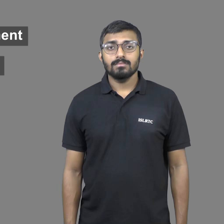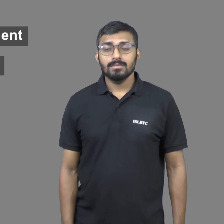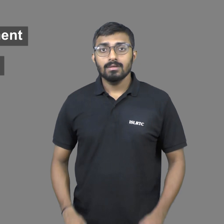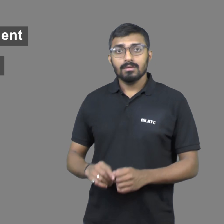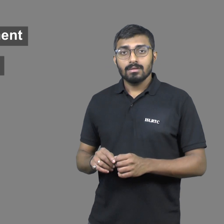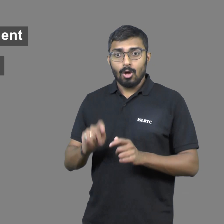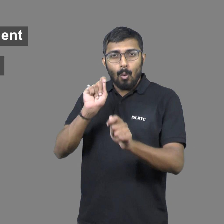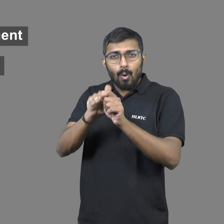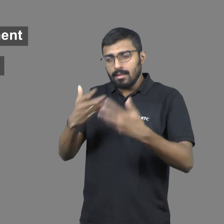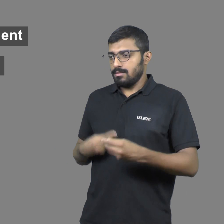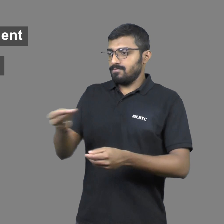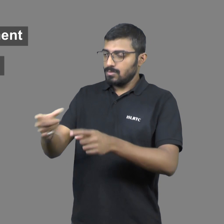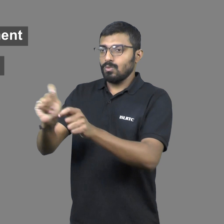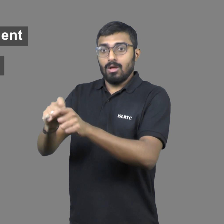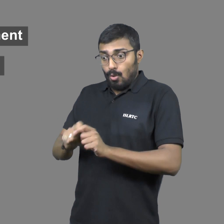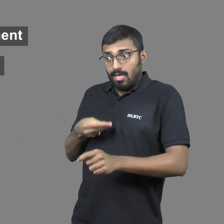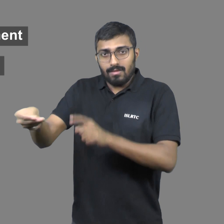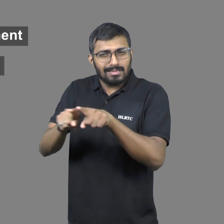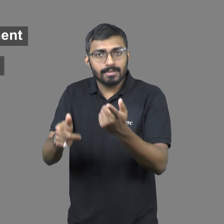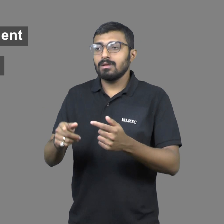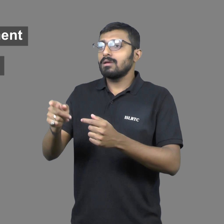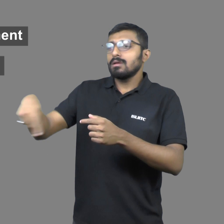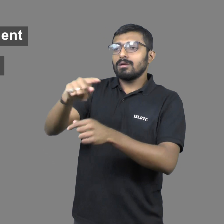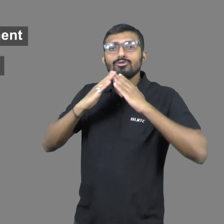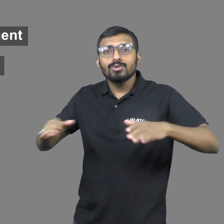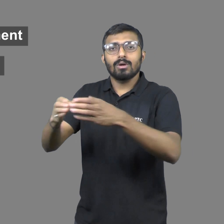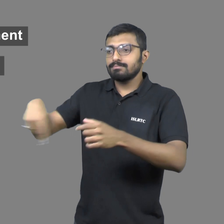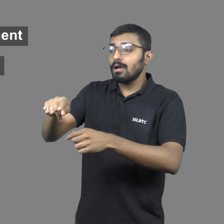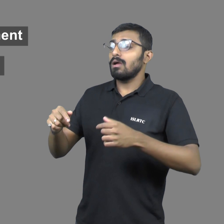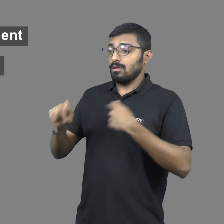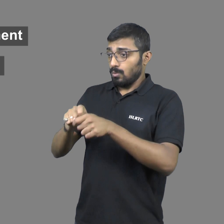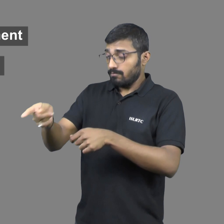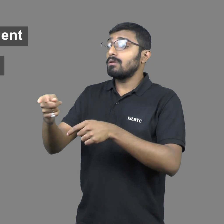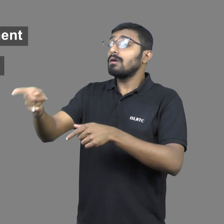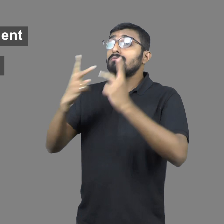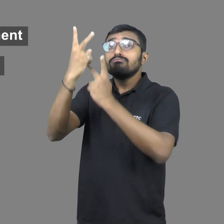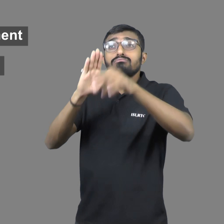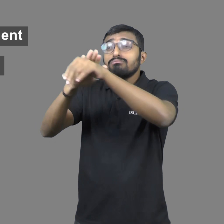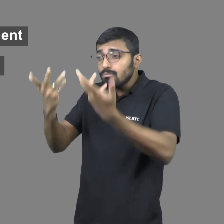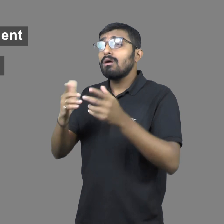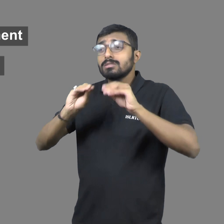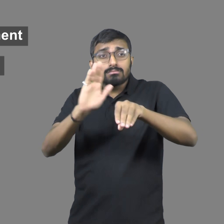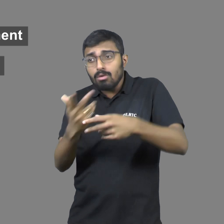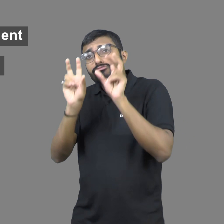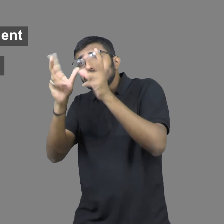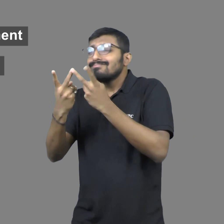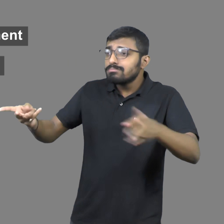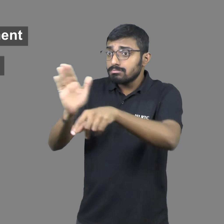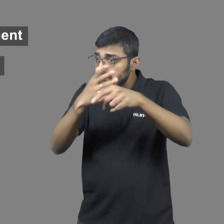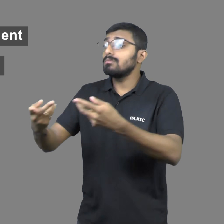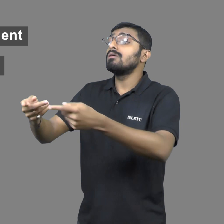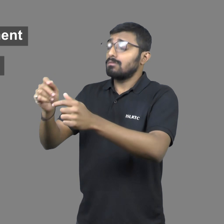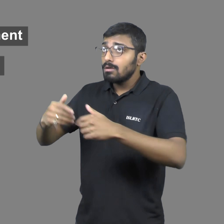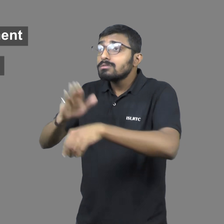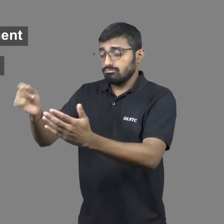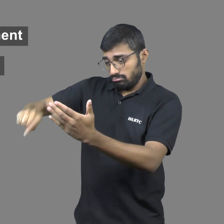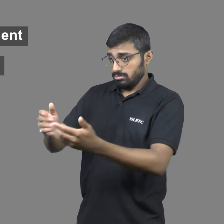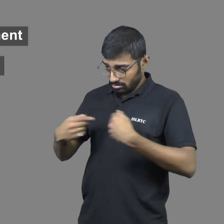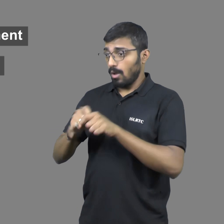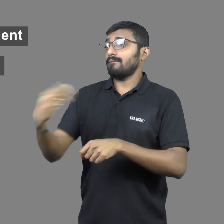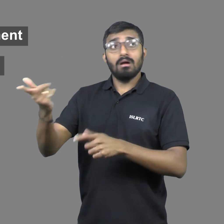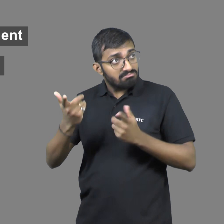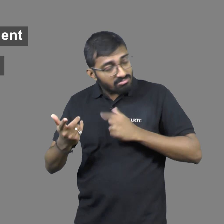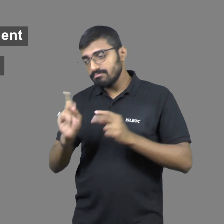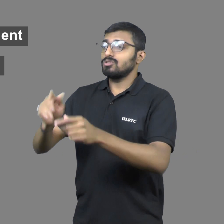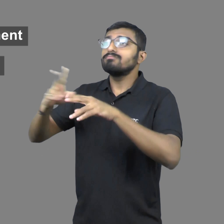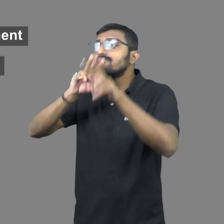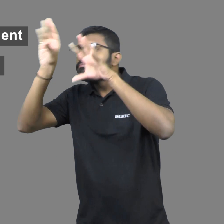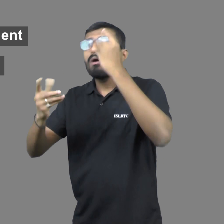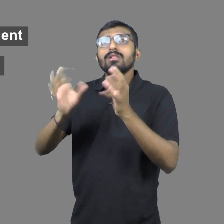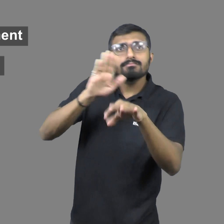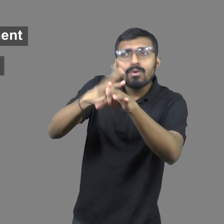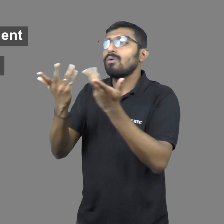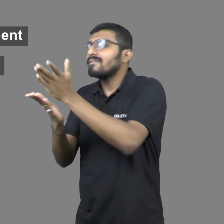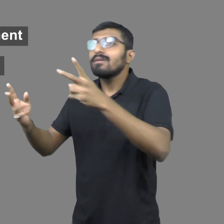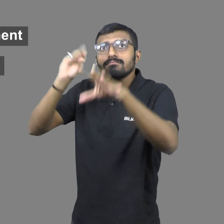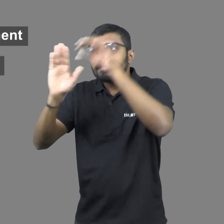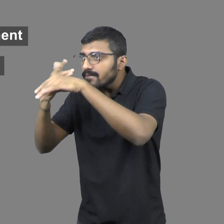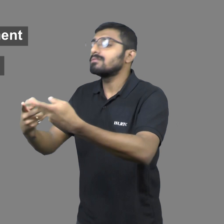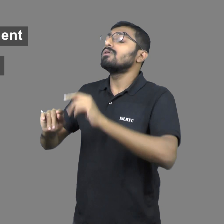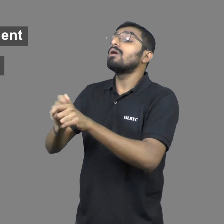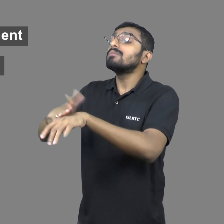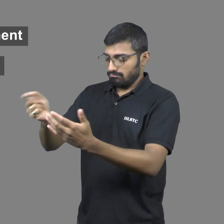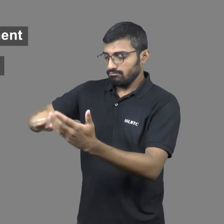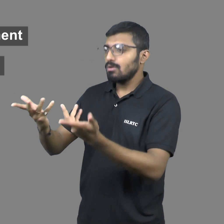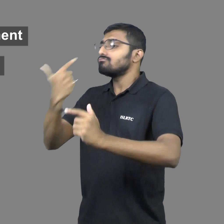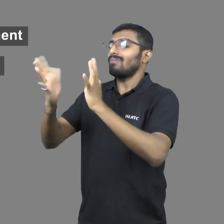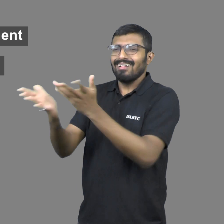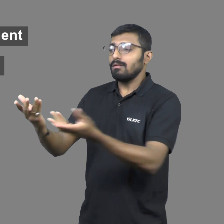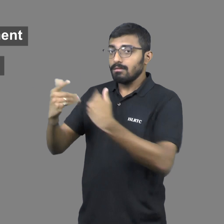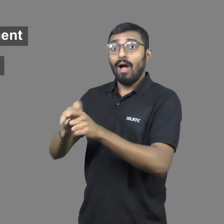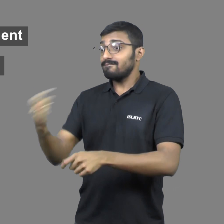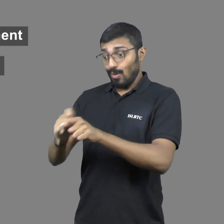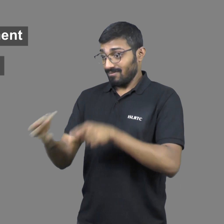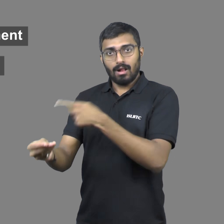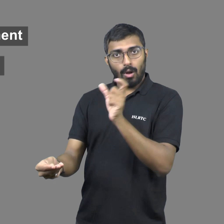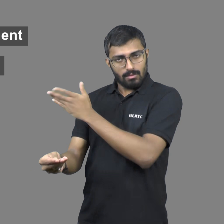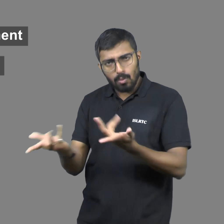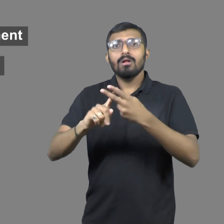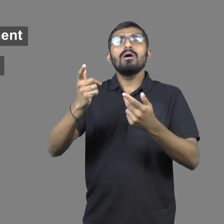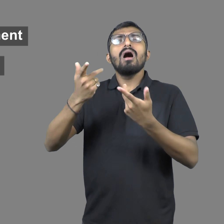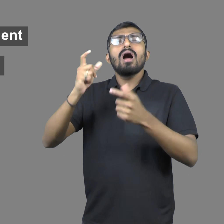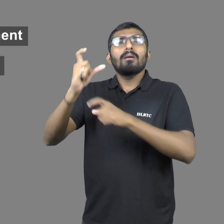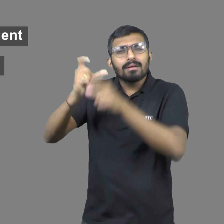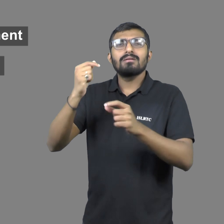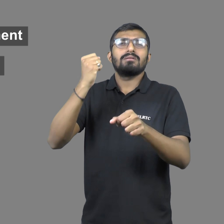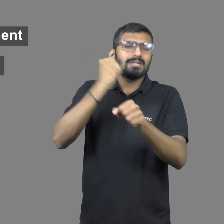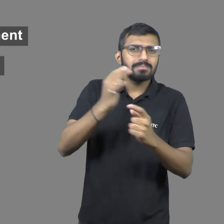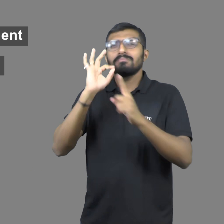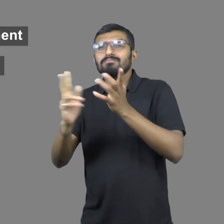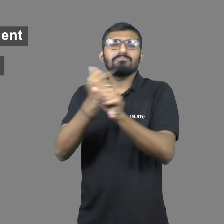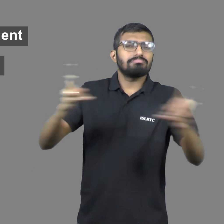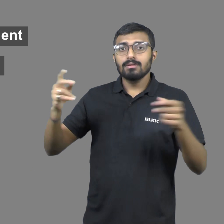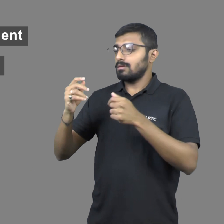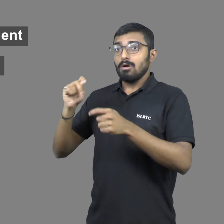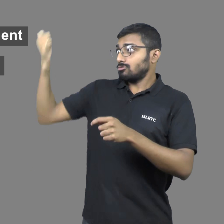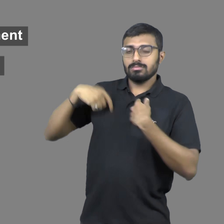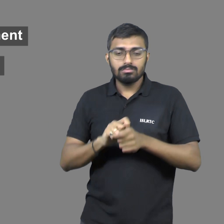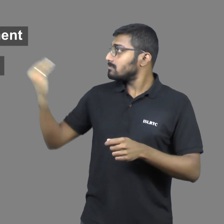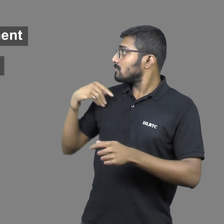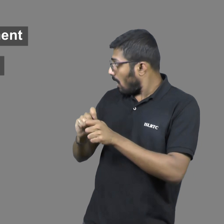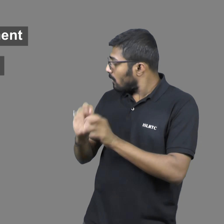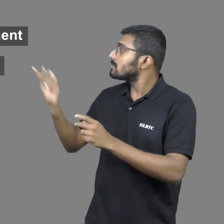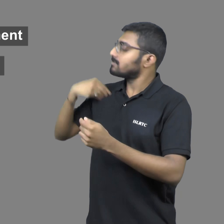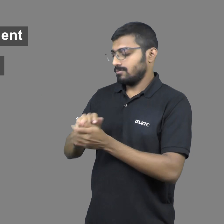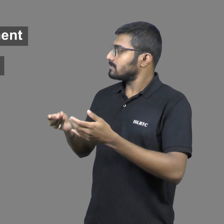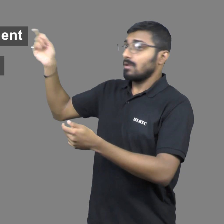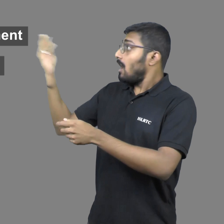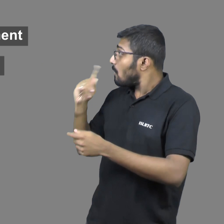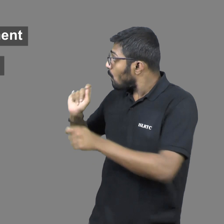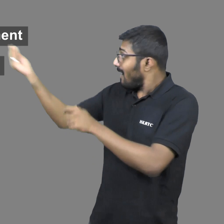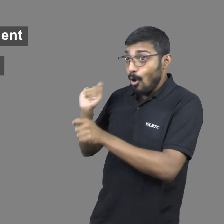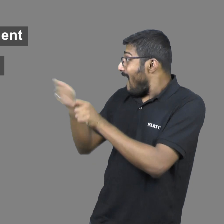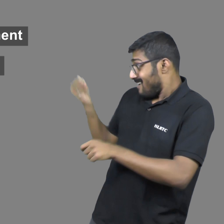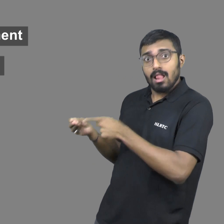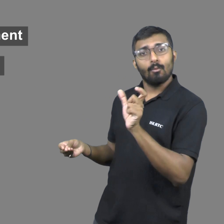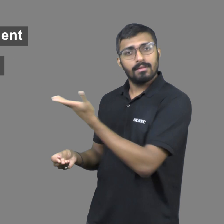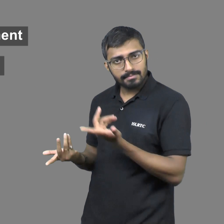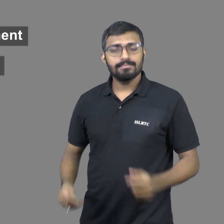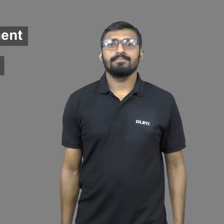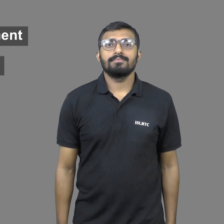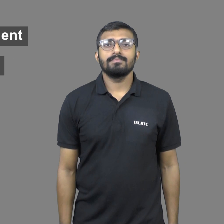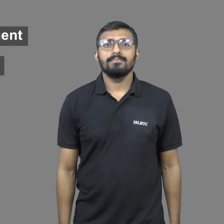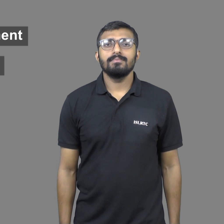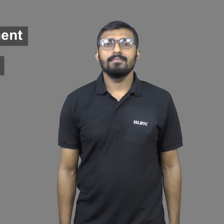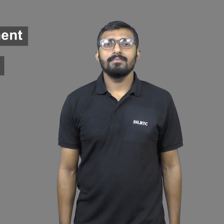Assignment Task